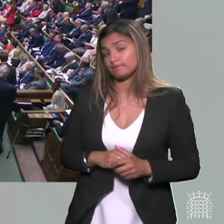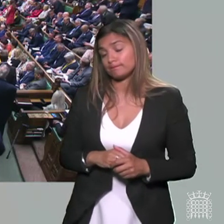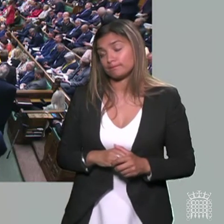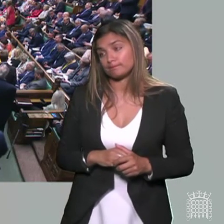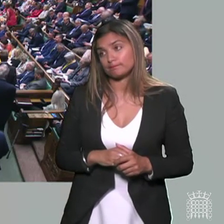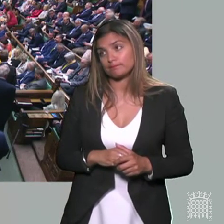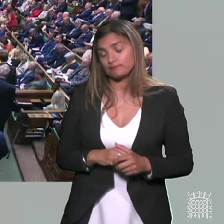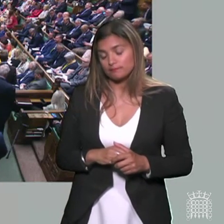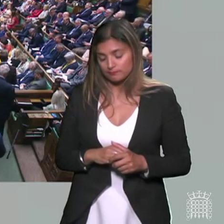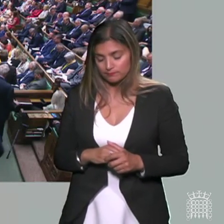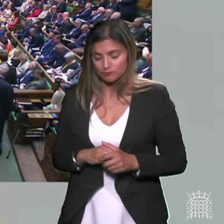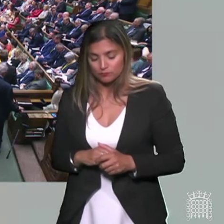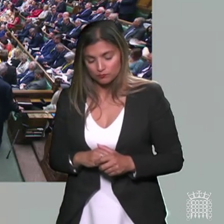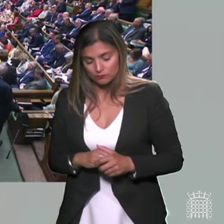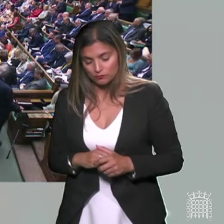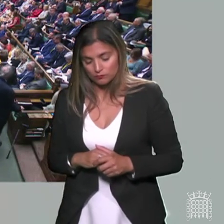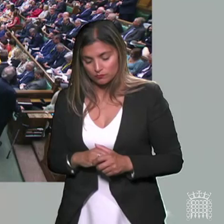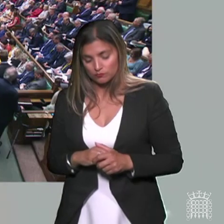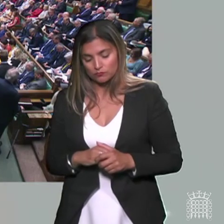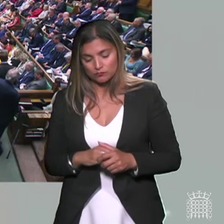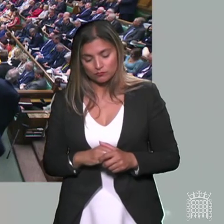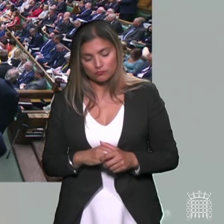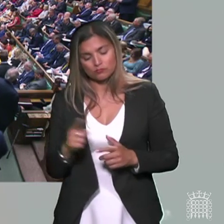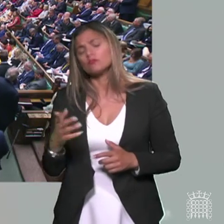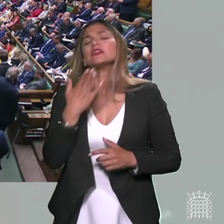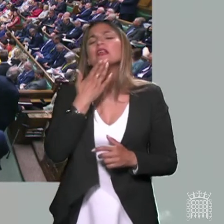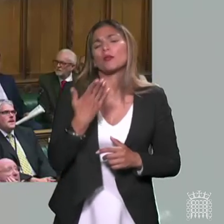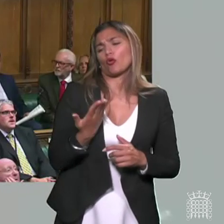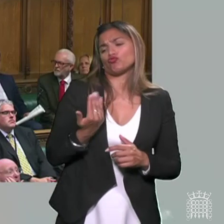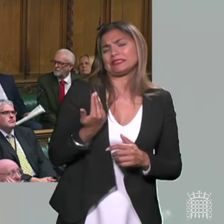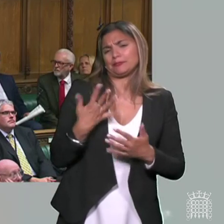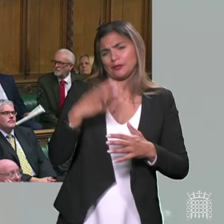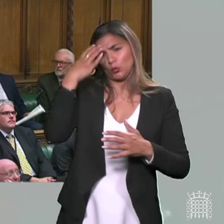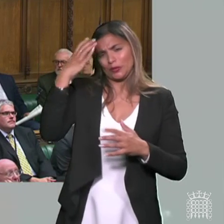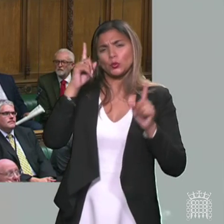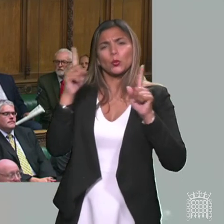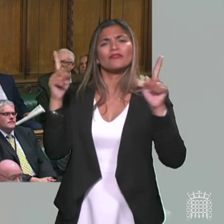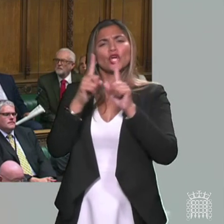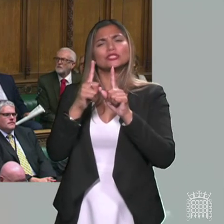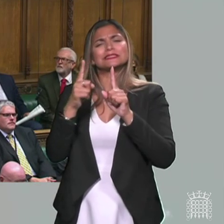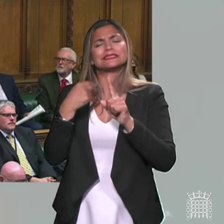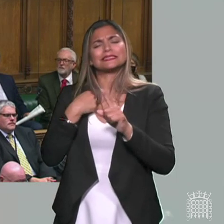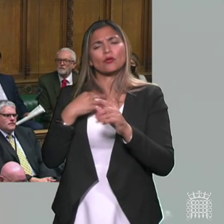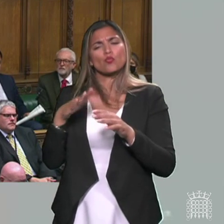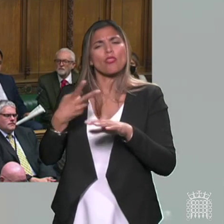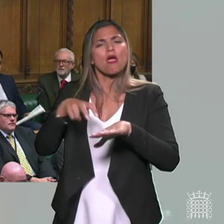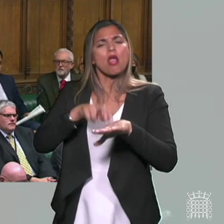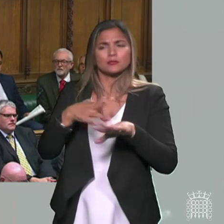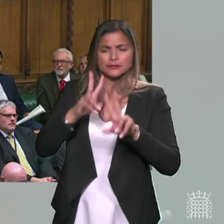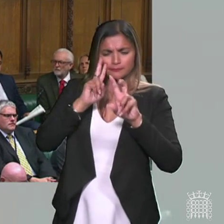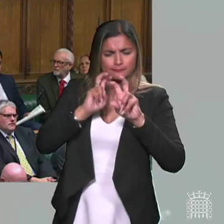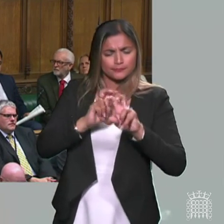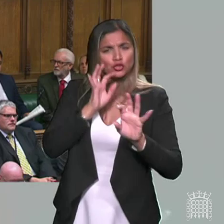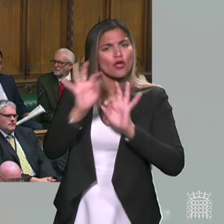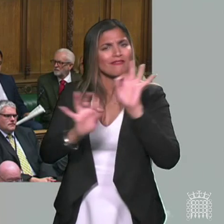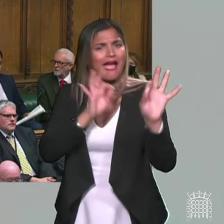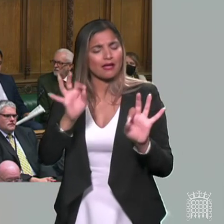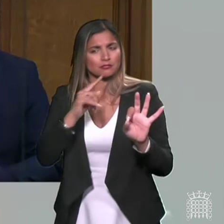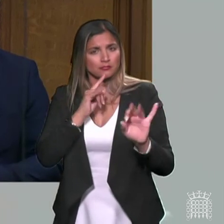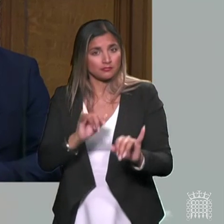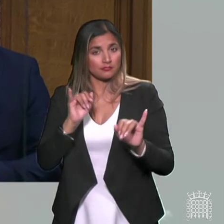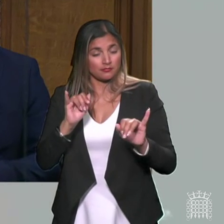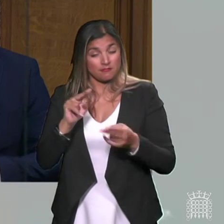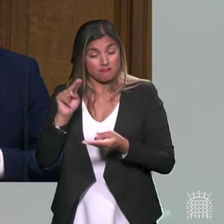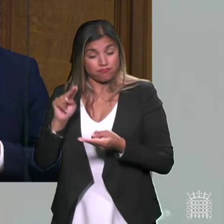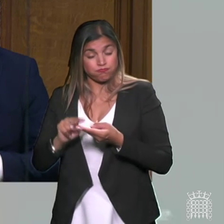In a recent opinion poll, conducted by LucidTalk for Queen’s University, only 5% of the people of Northern Ireland expressed any trust whatsoever in this Government.